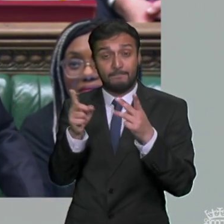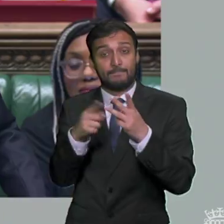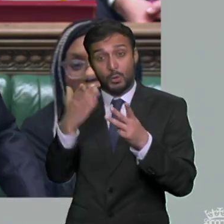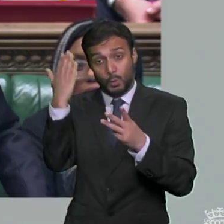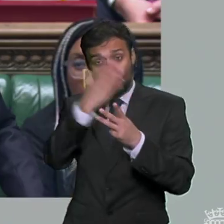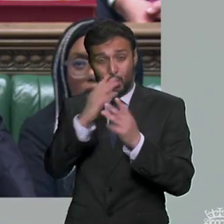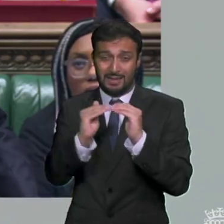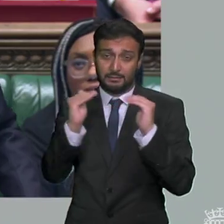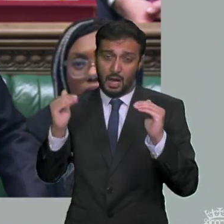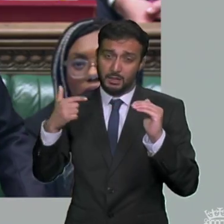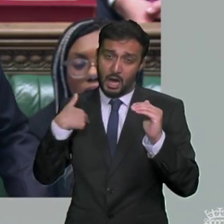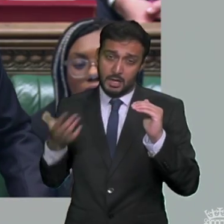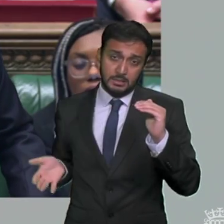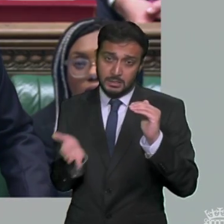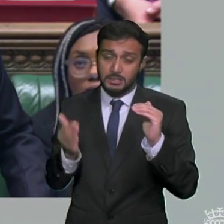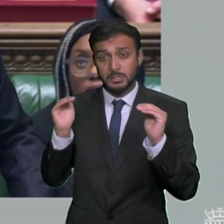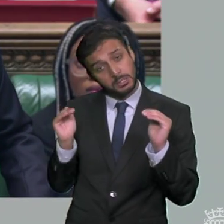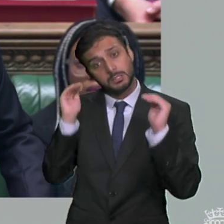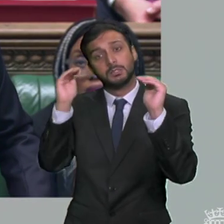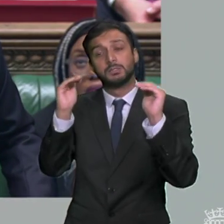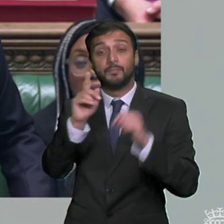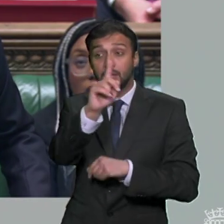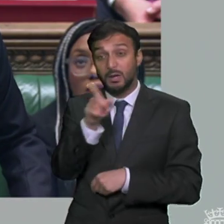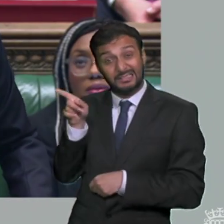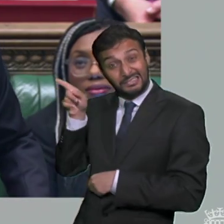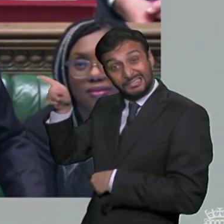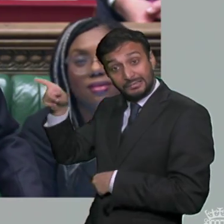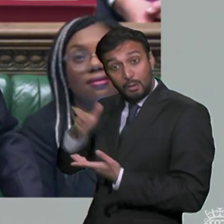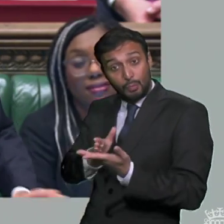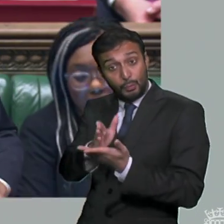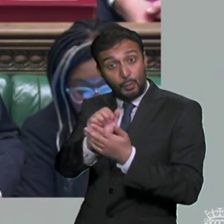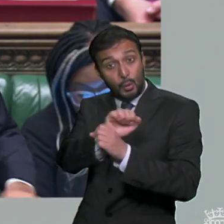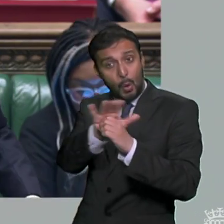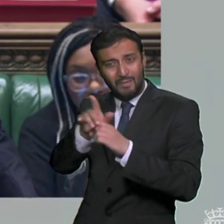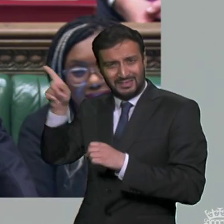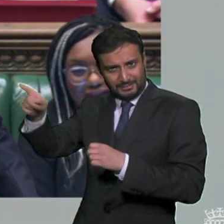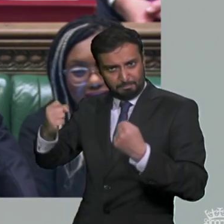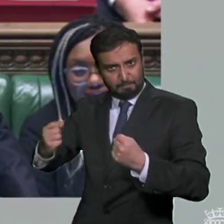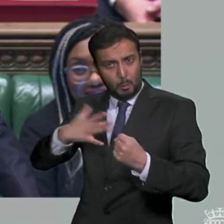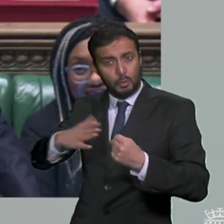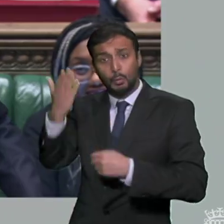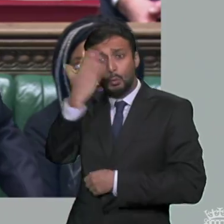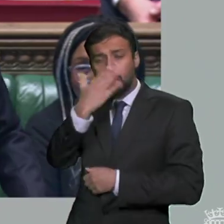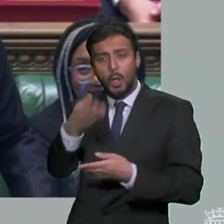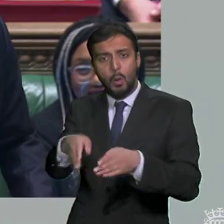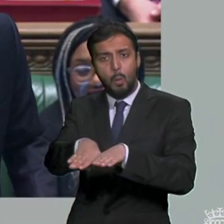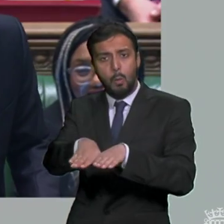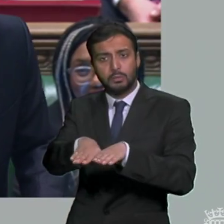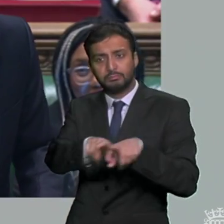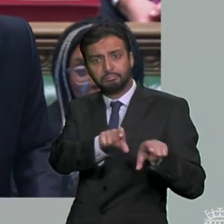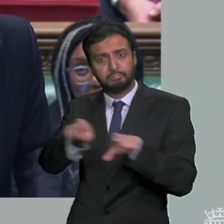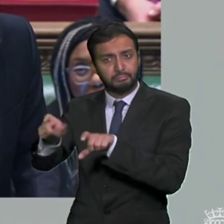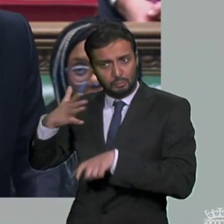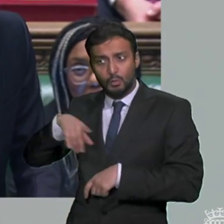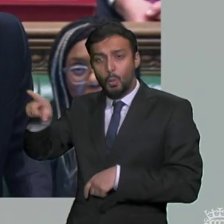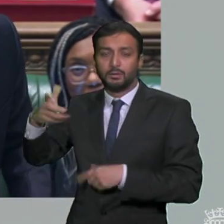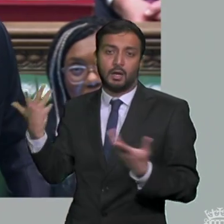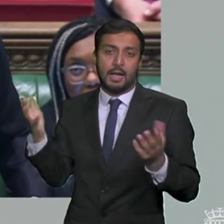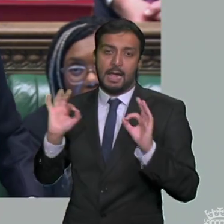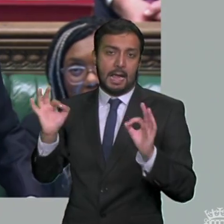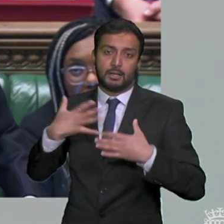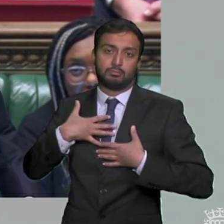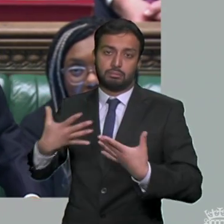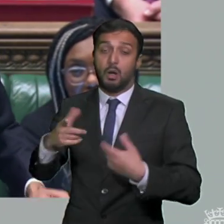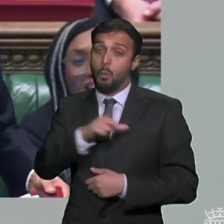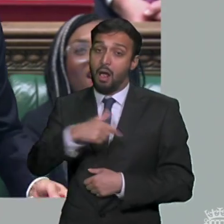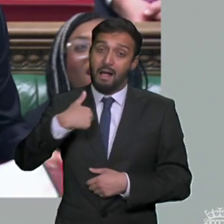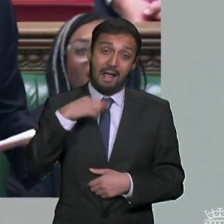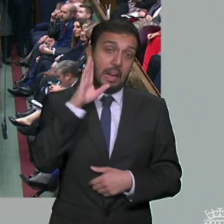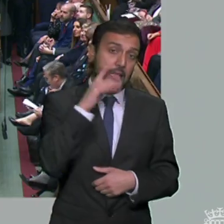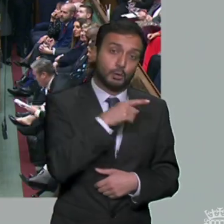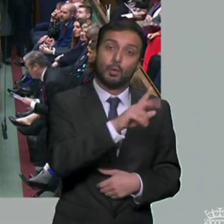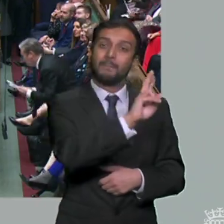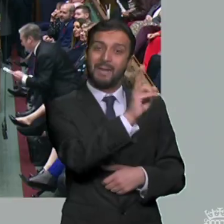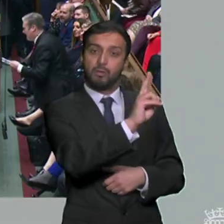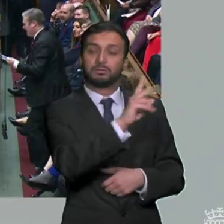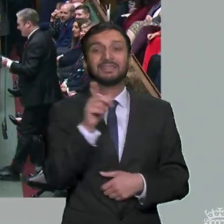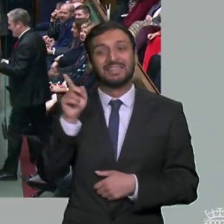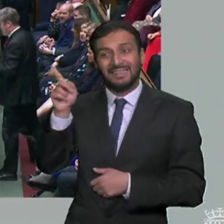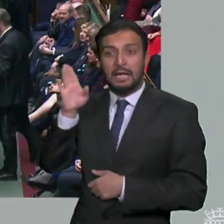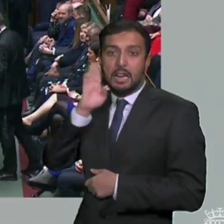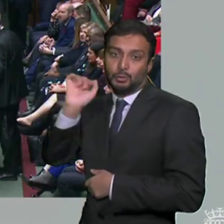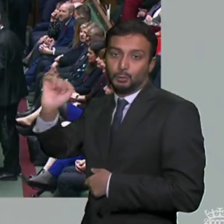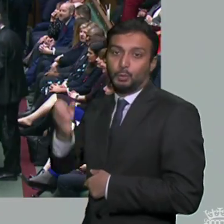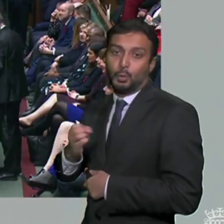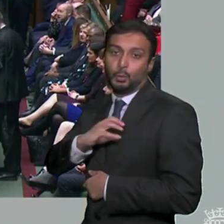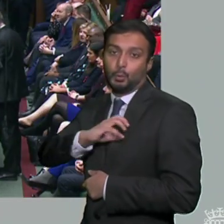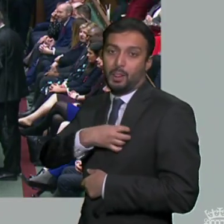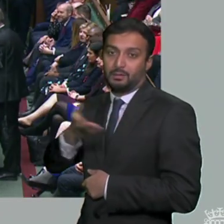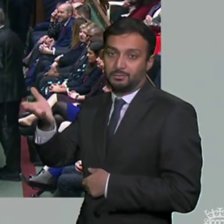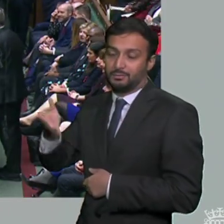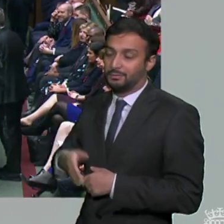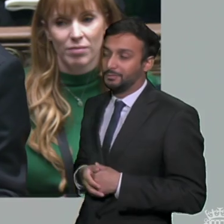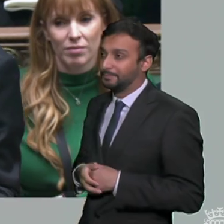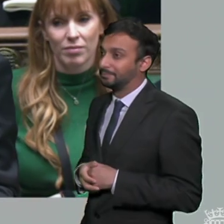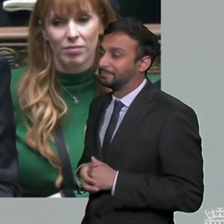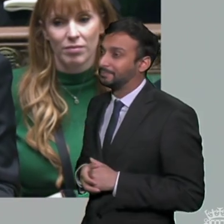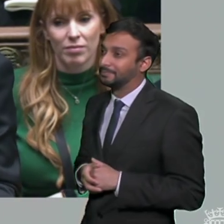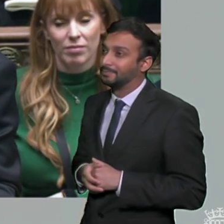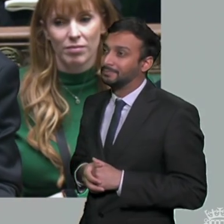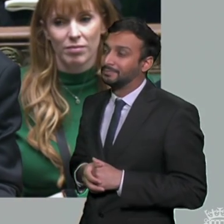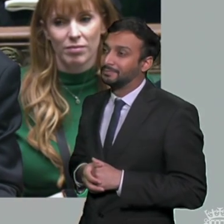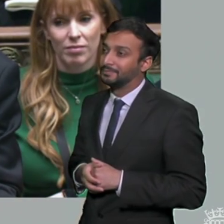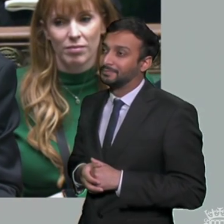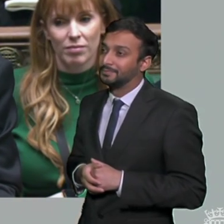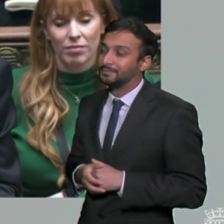During covid, the Leader of the Opposition wanted to keep schools closed—but we should not be surprised, because I listen to parents and he listens to his union paymasters.